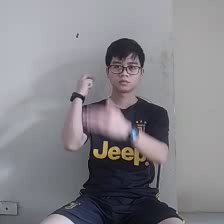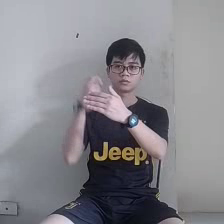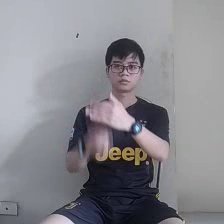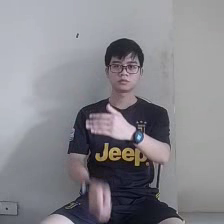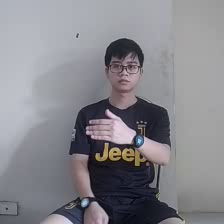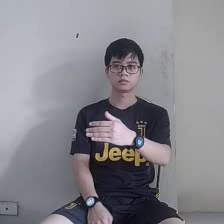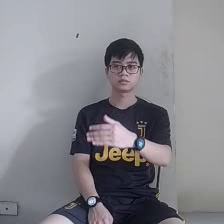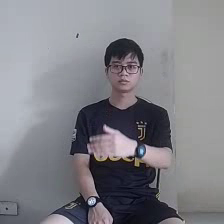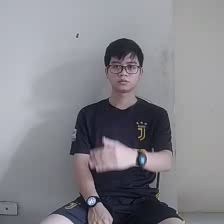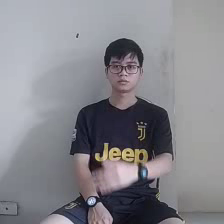Phạt